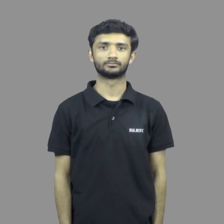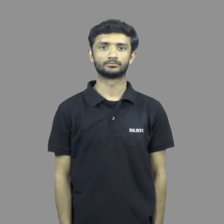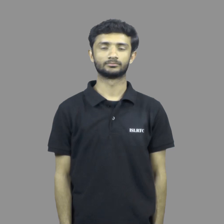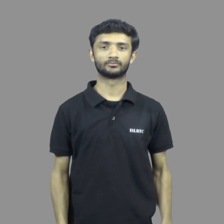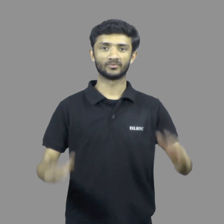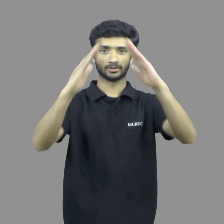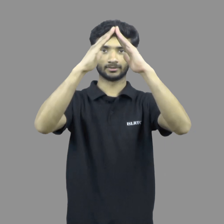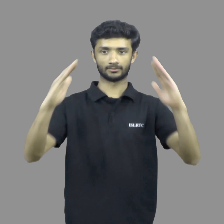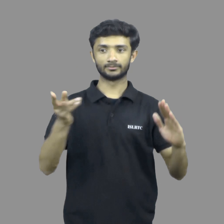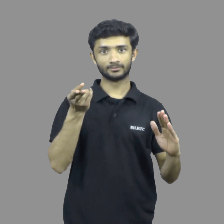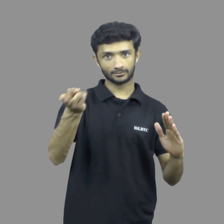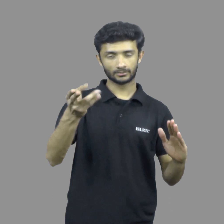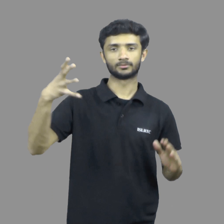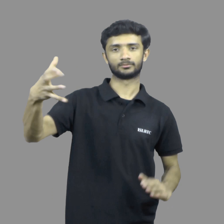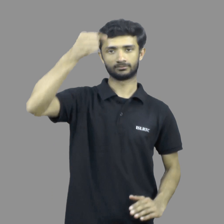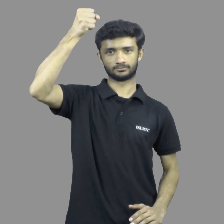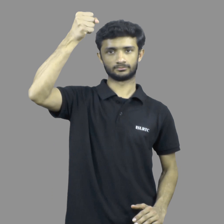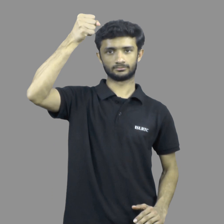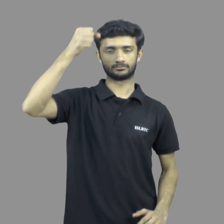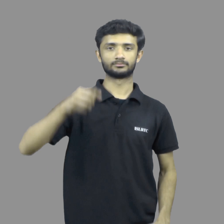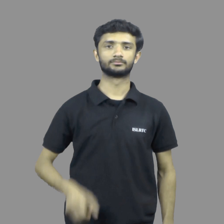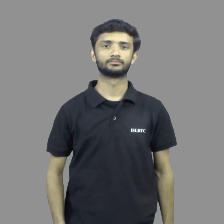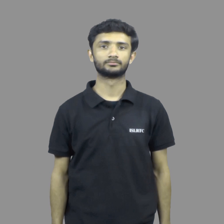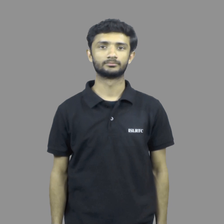Owner Landlord